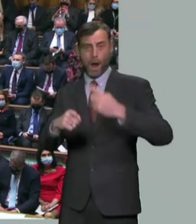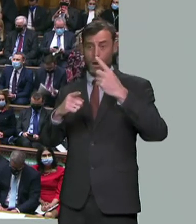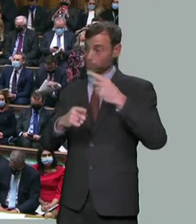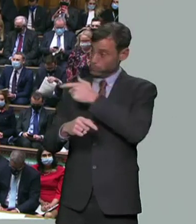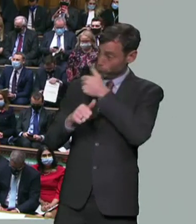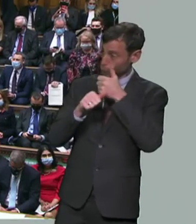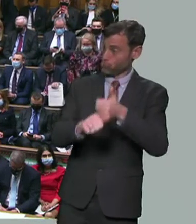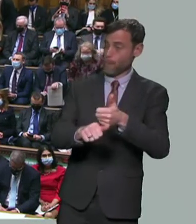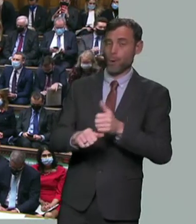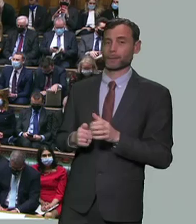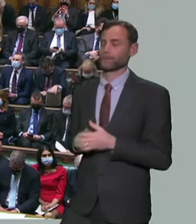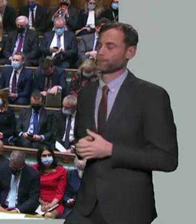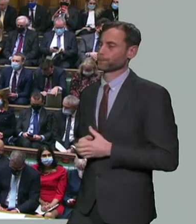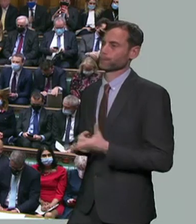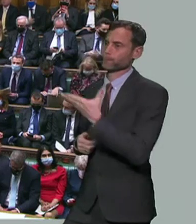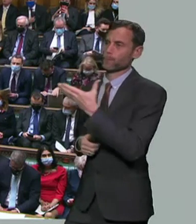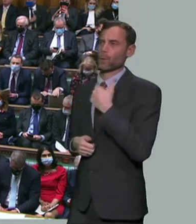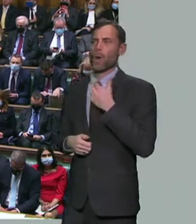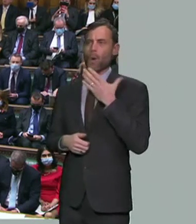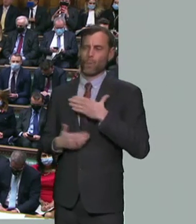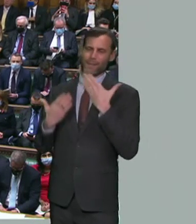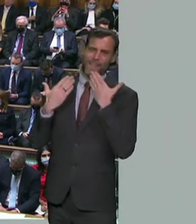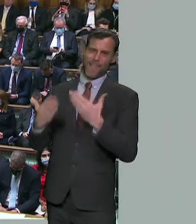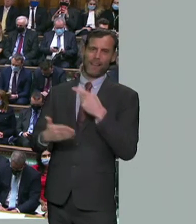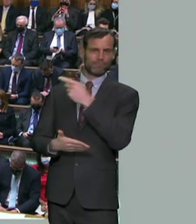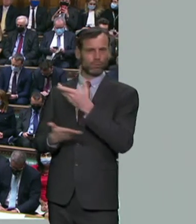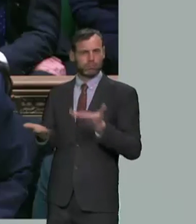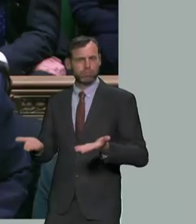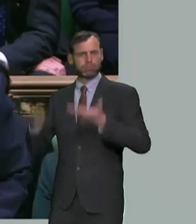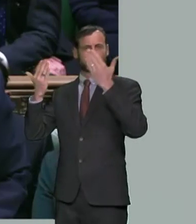I thank my hon. Friend for campaigning for this wonderful project.